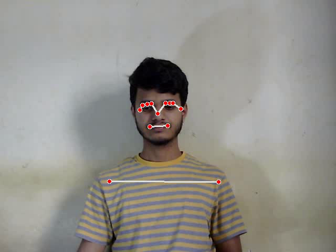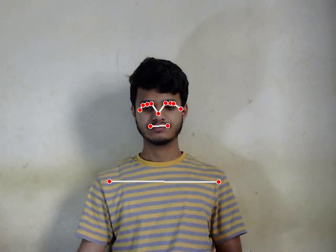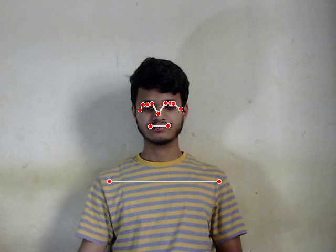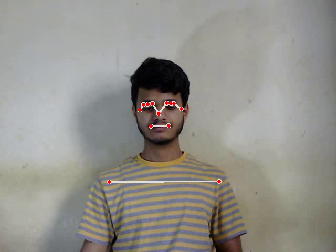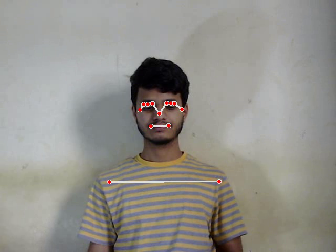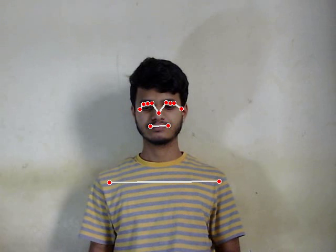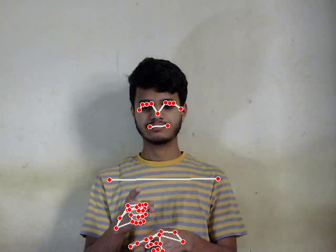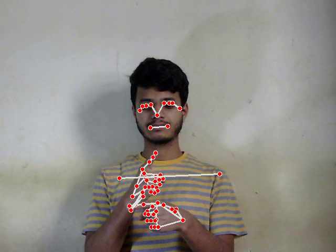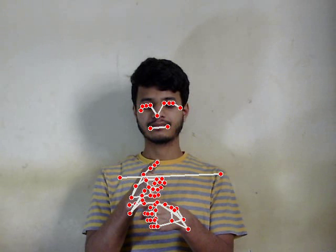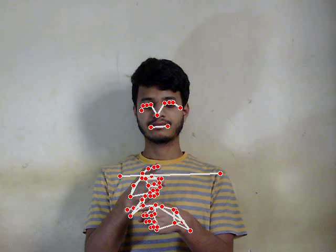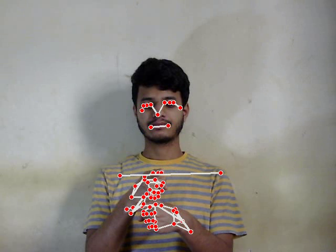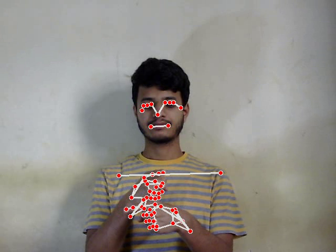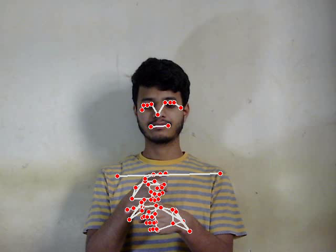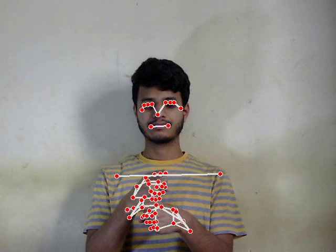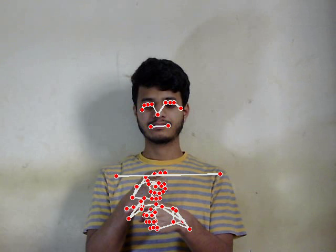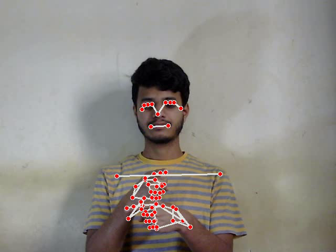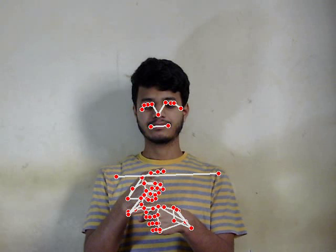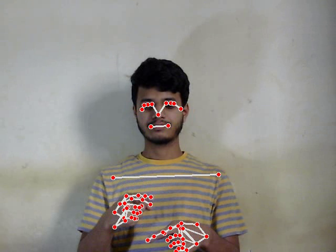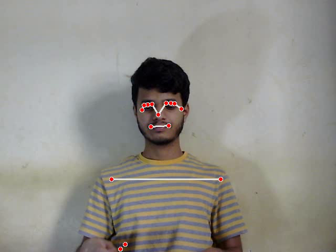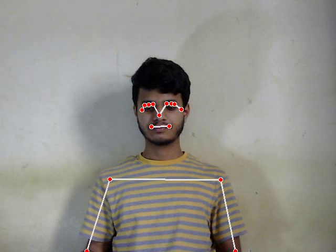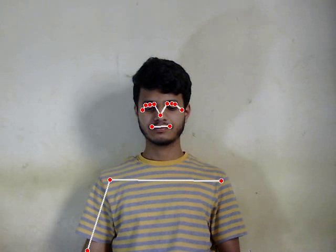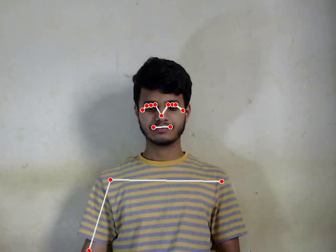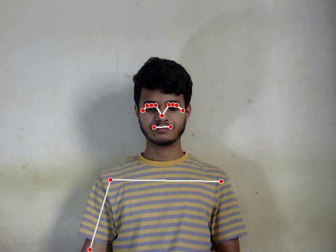right